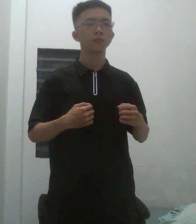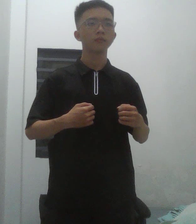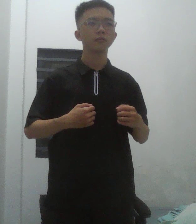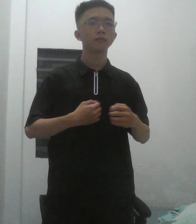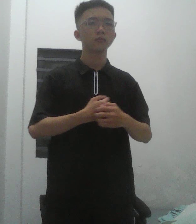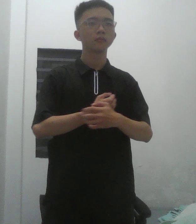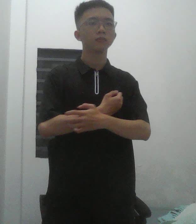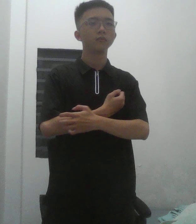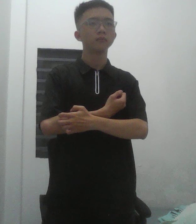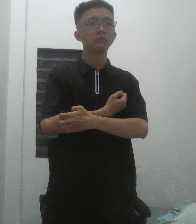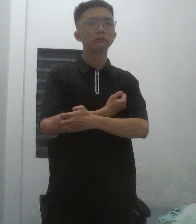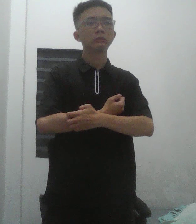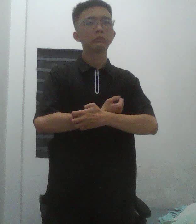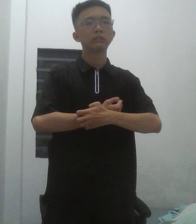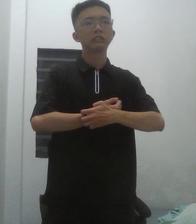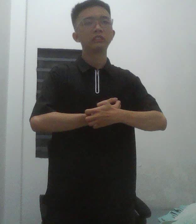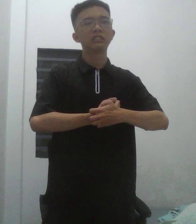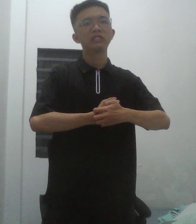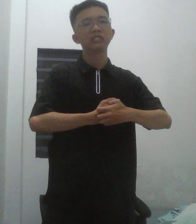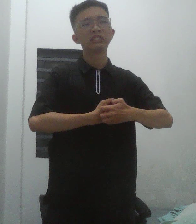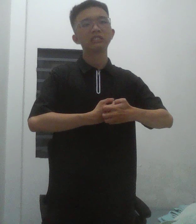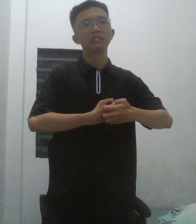ngheo